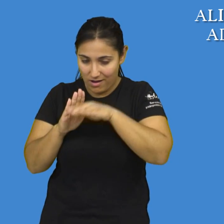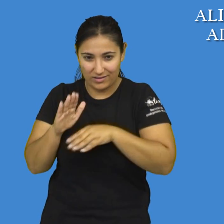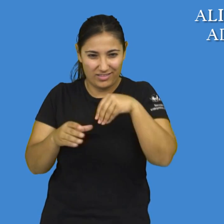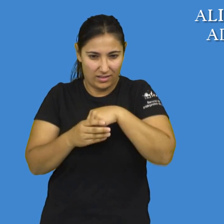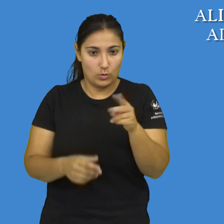dentro